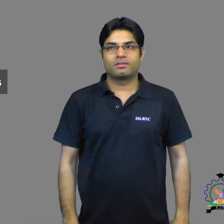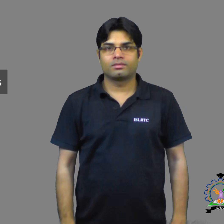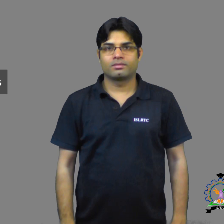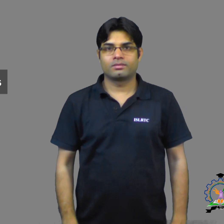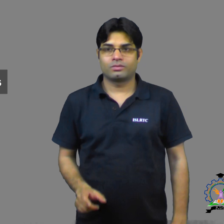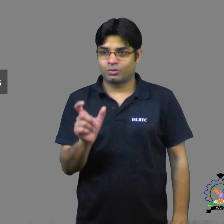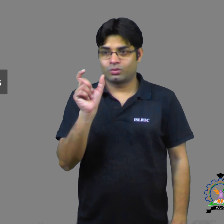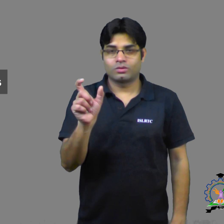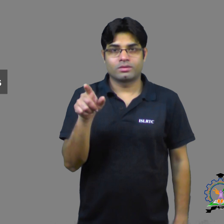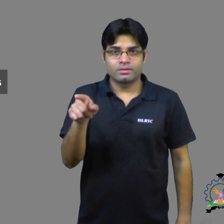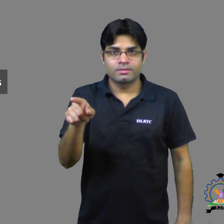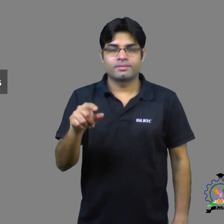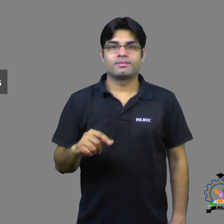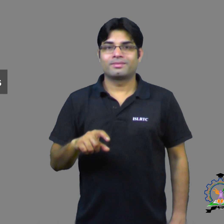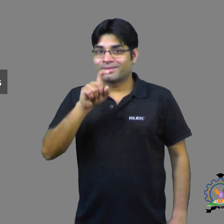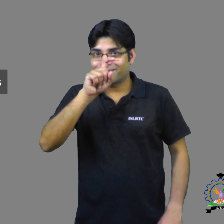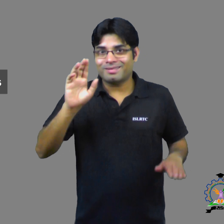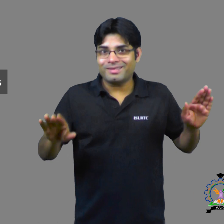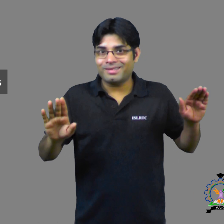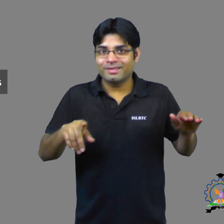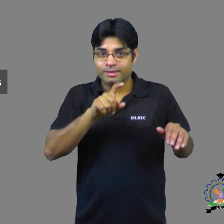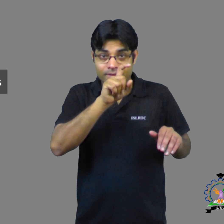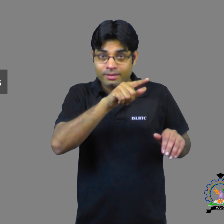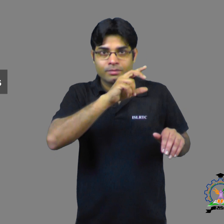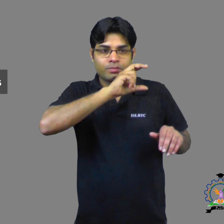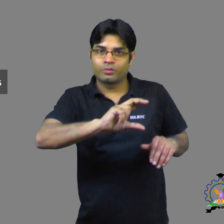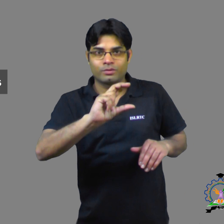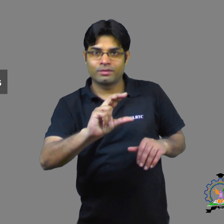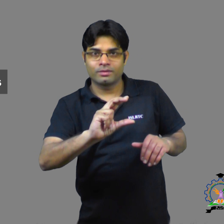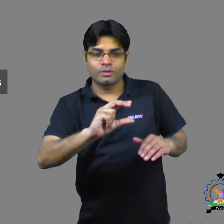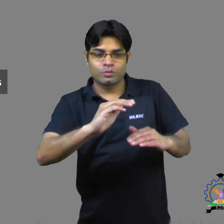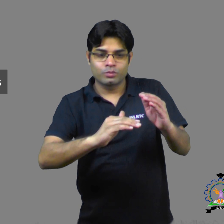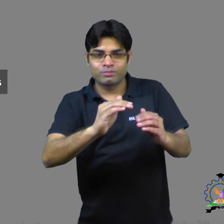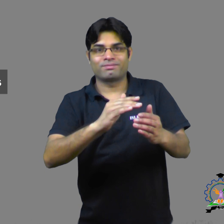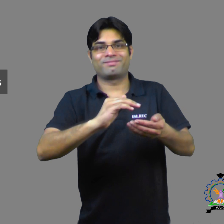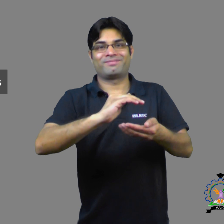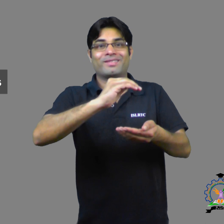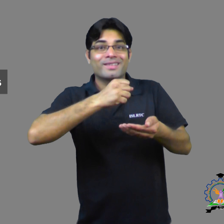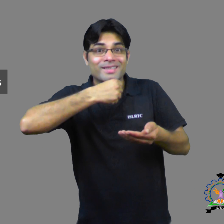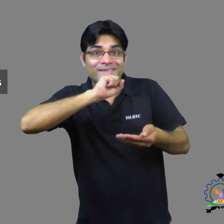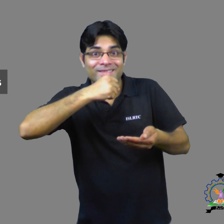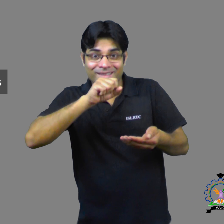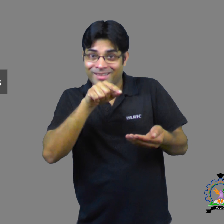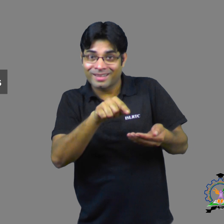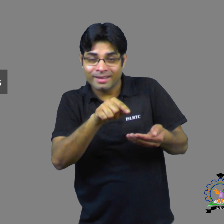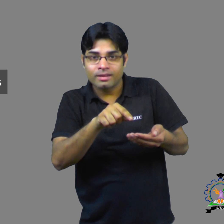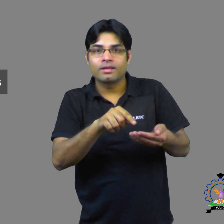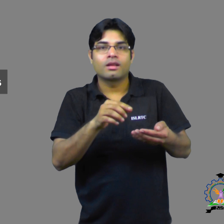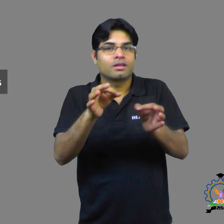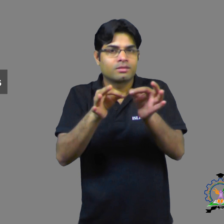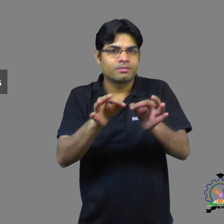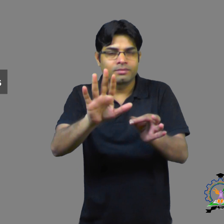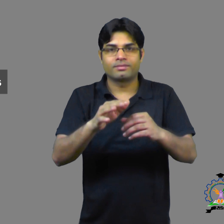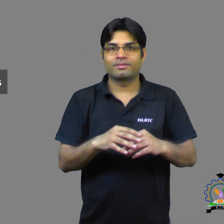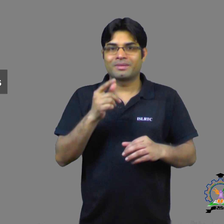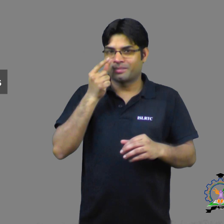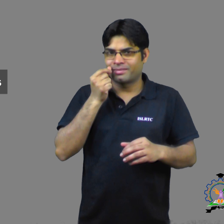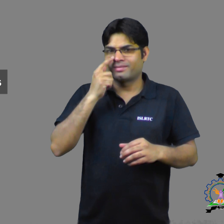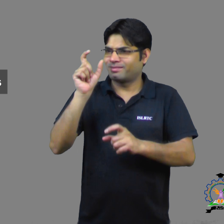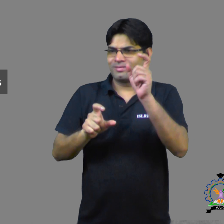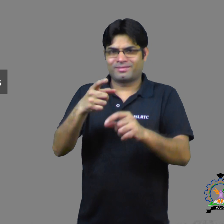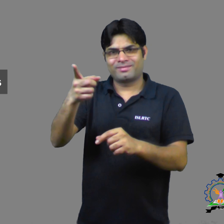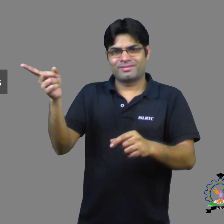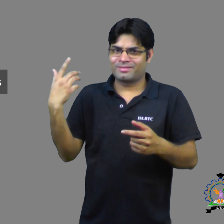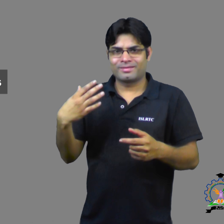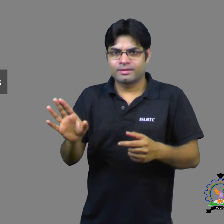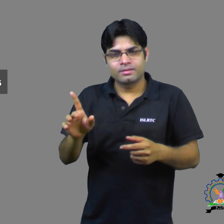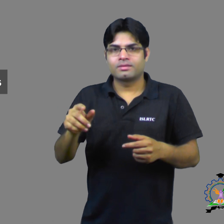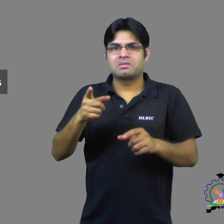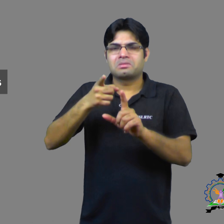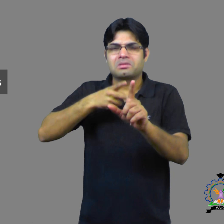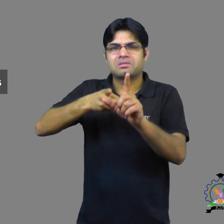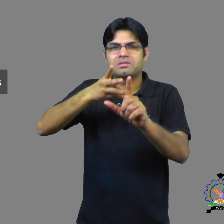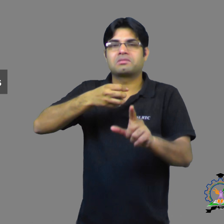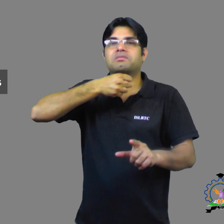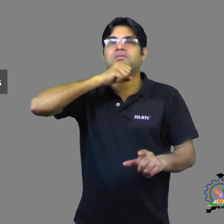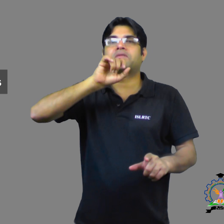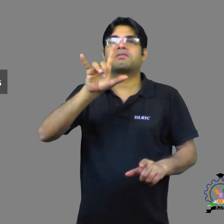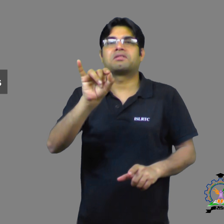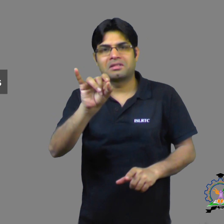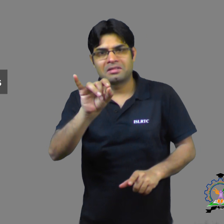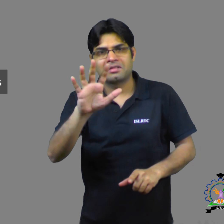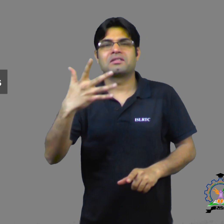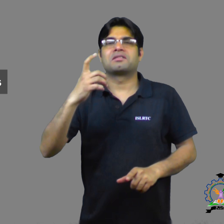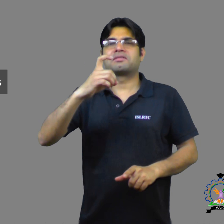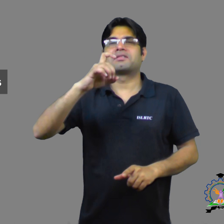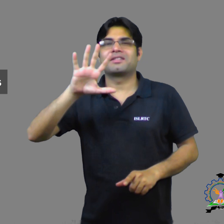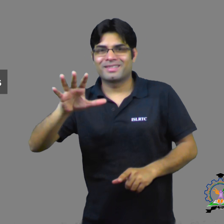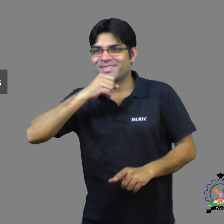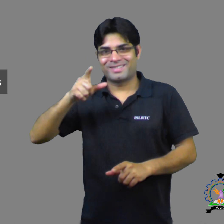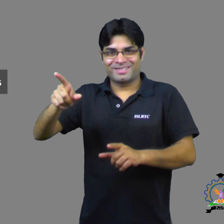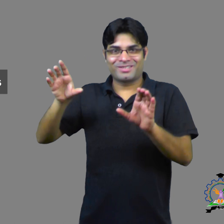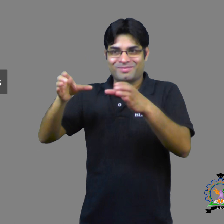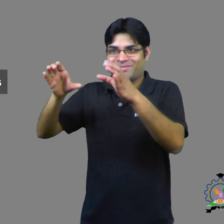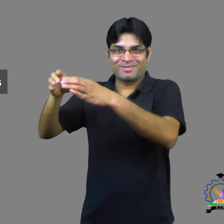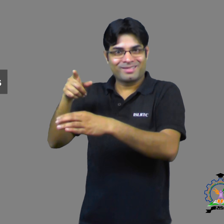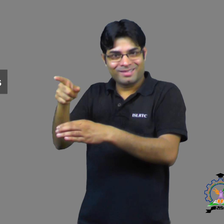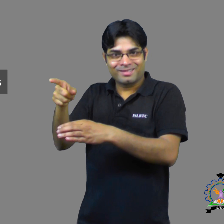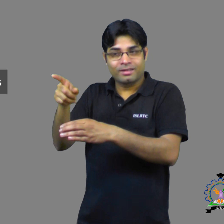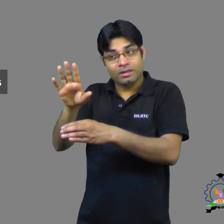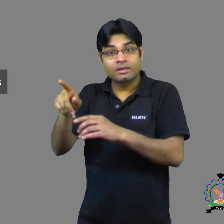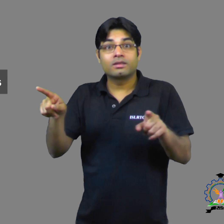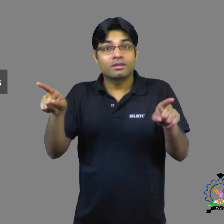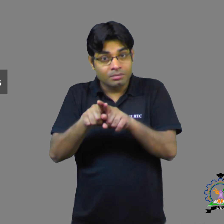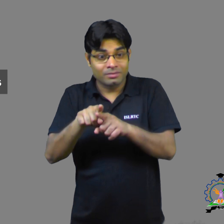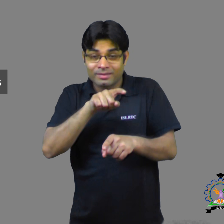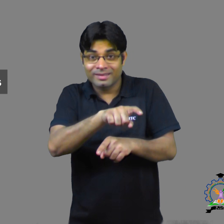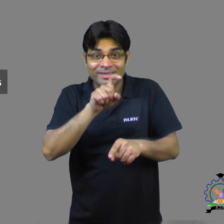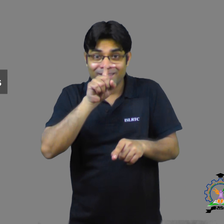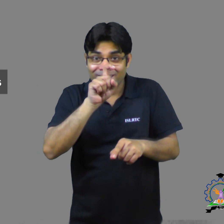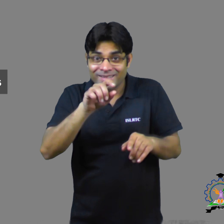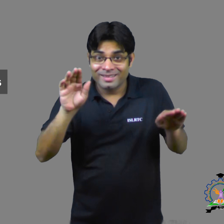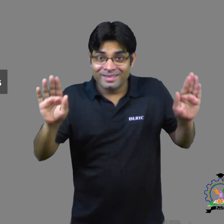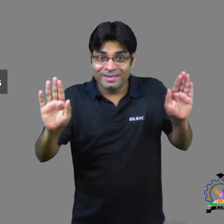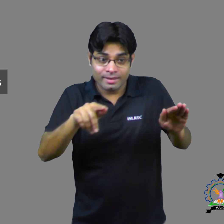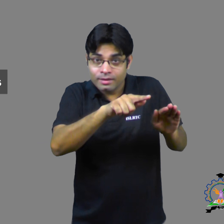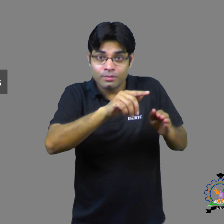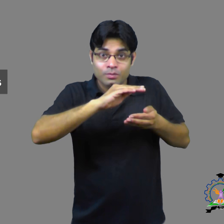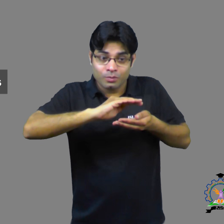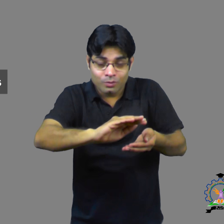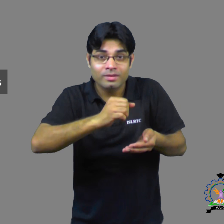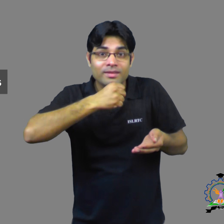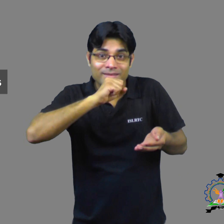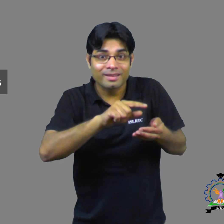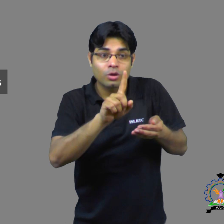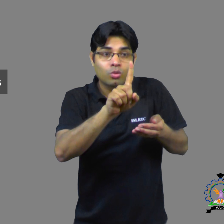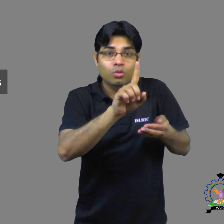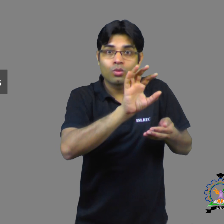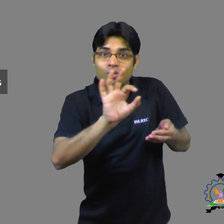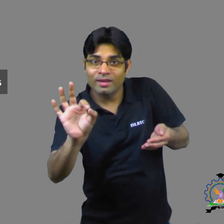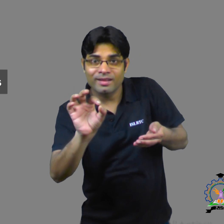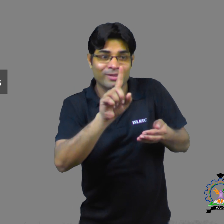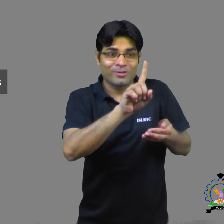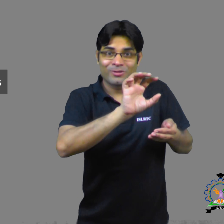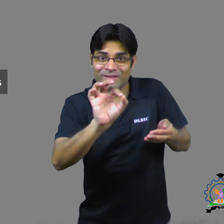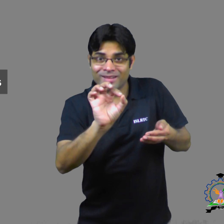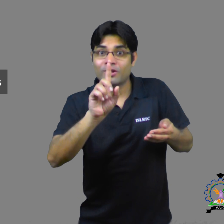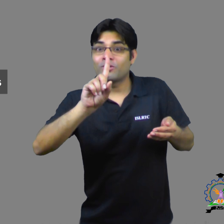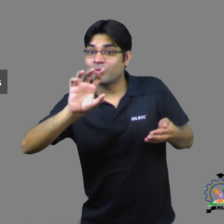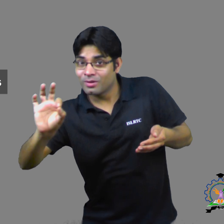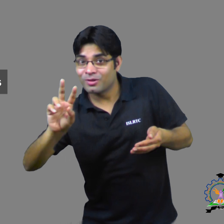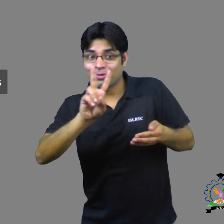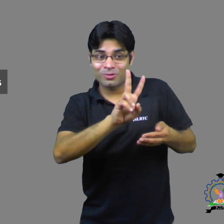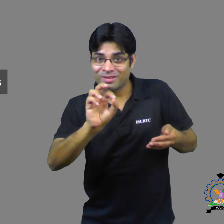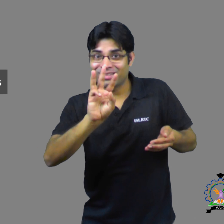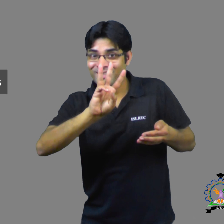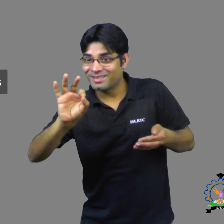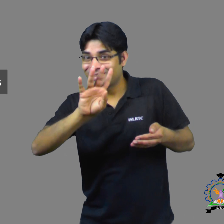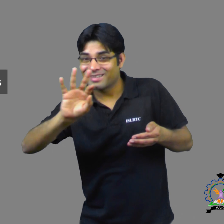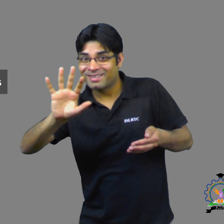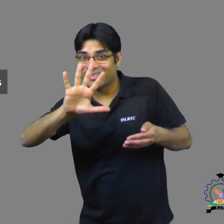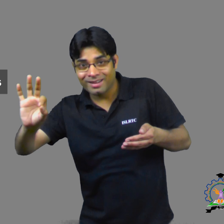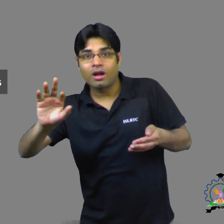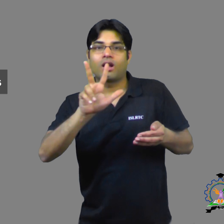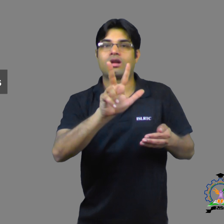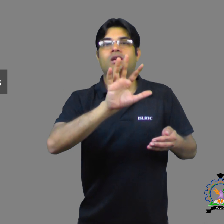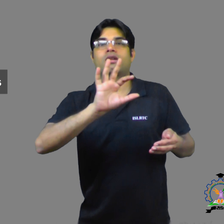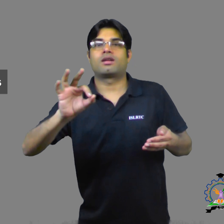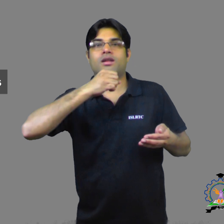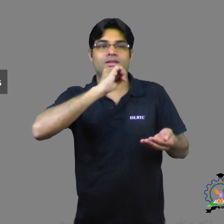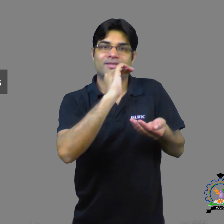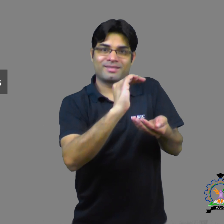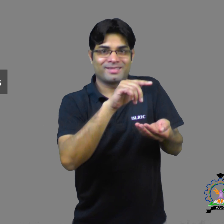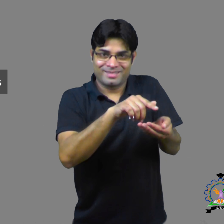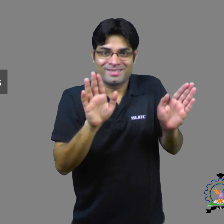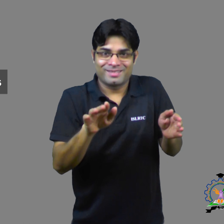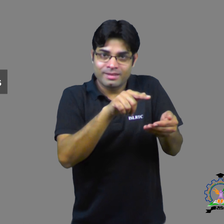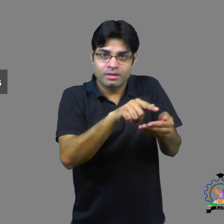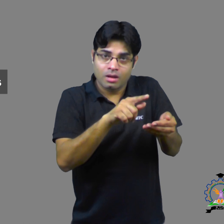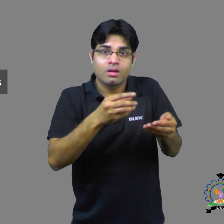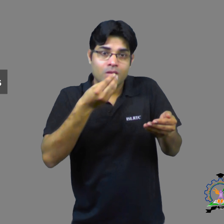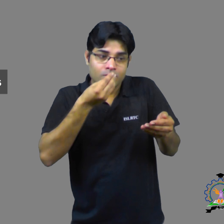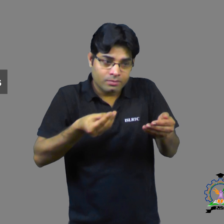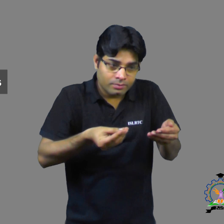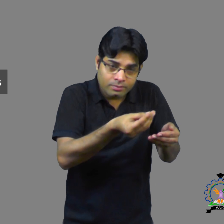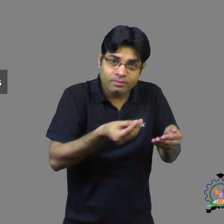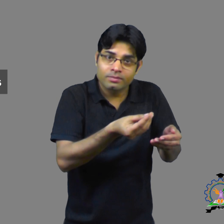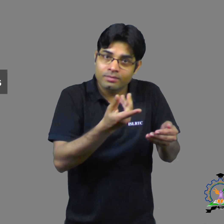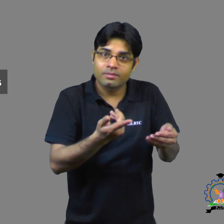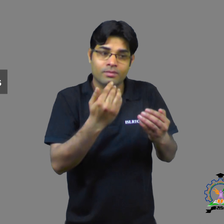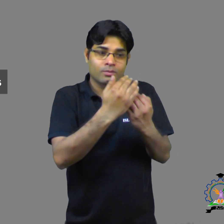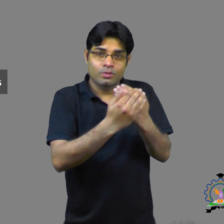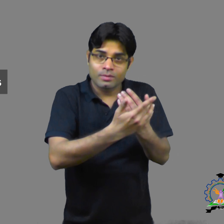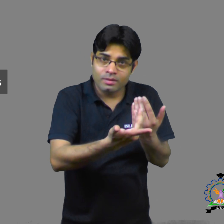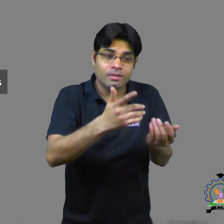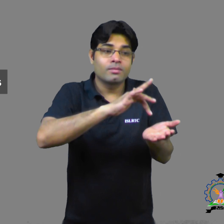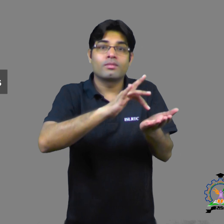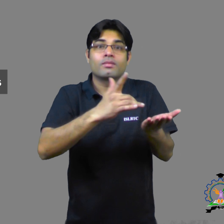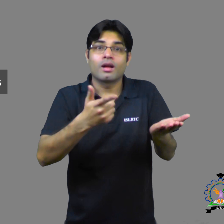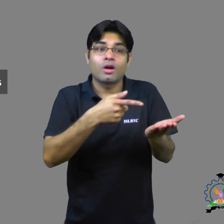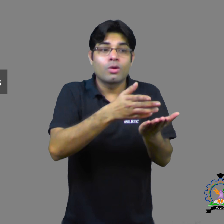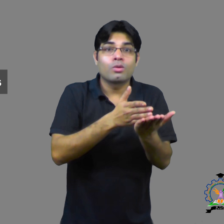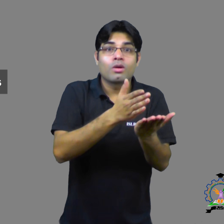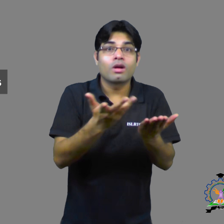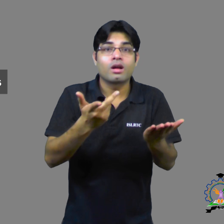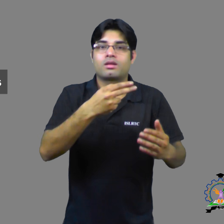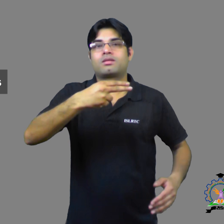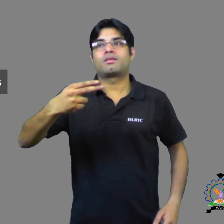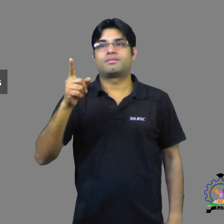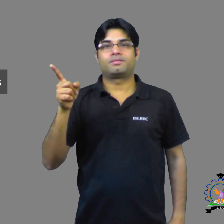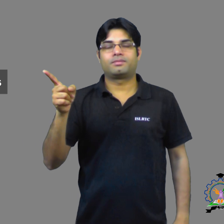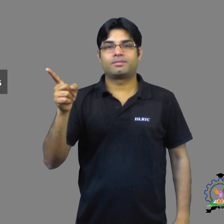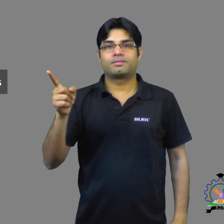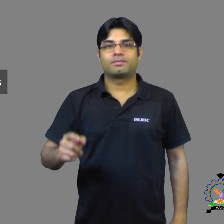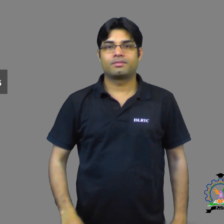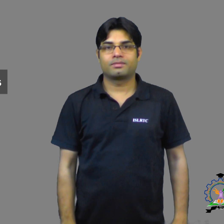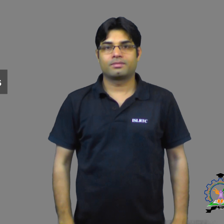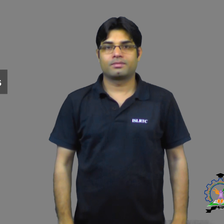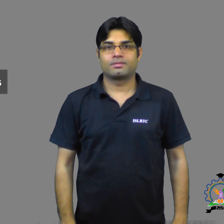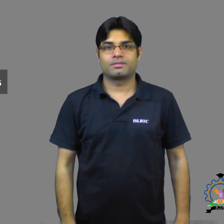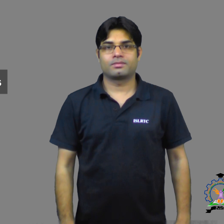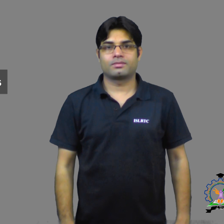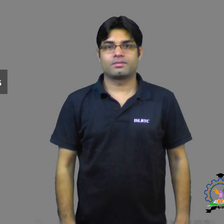Brooding of Chicks